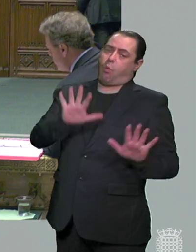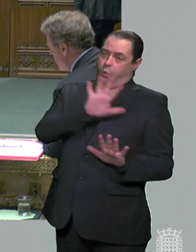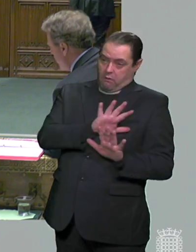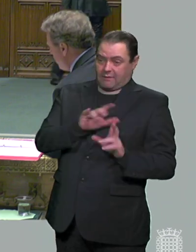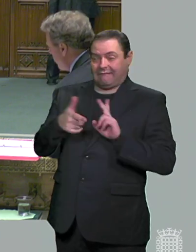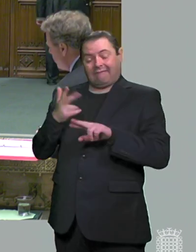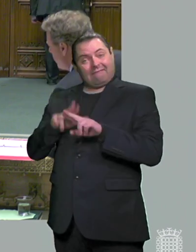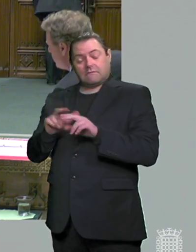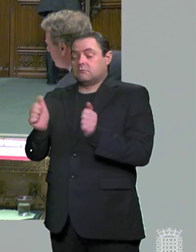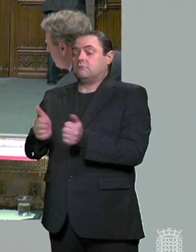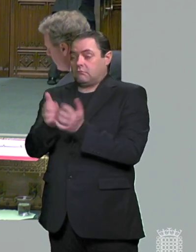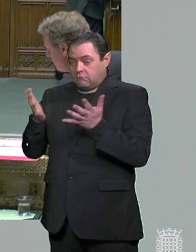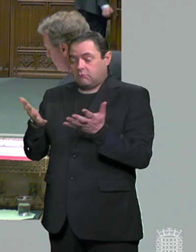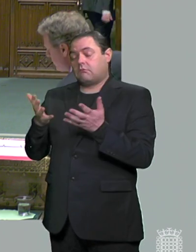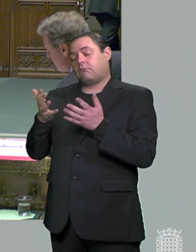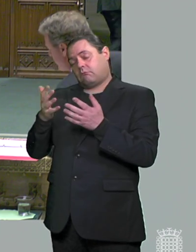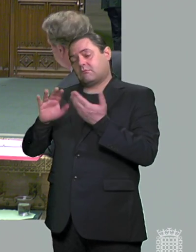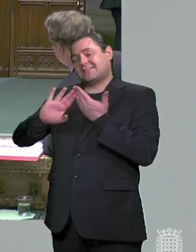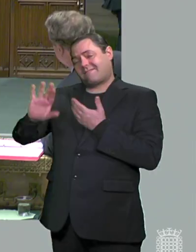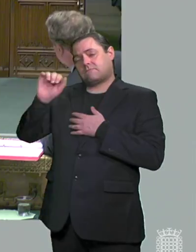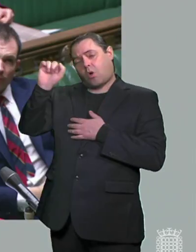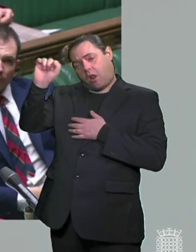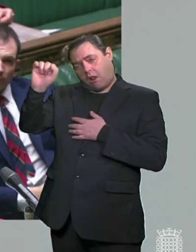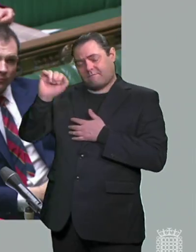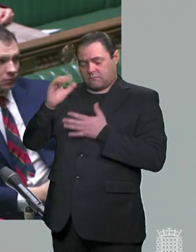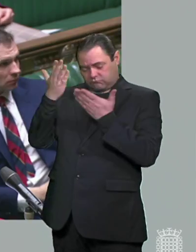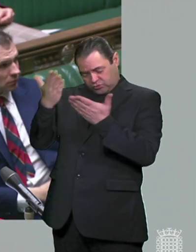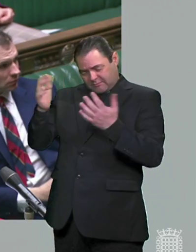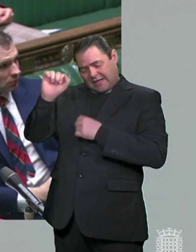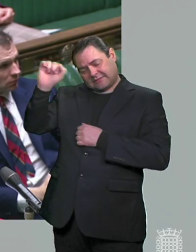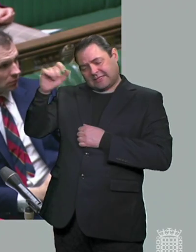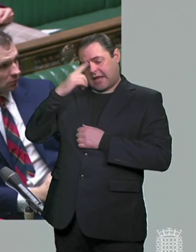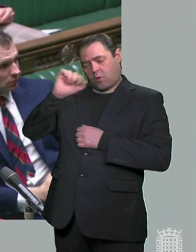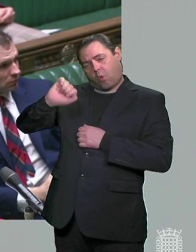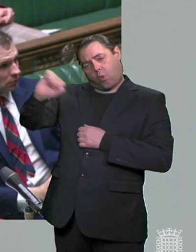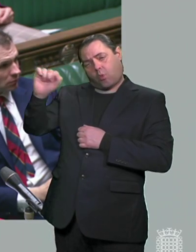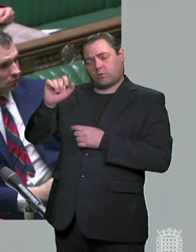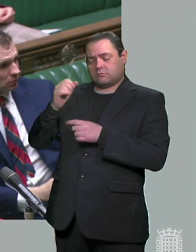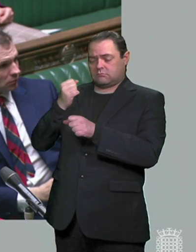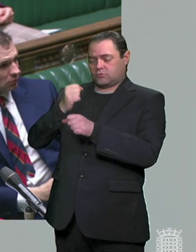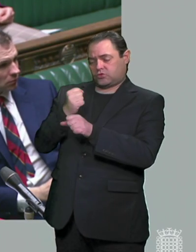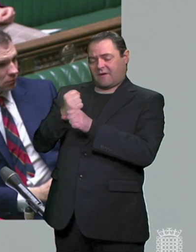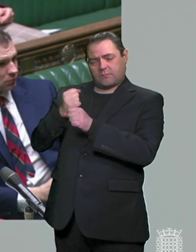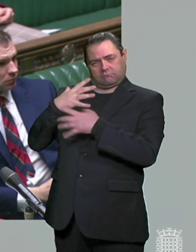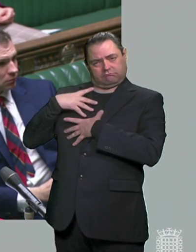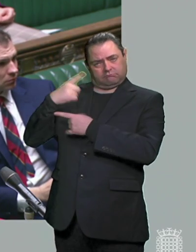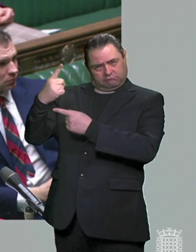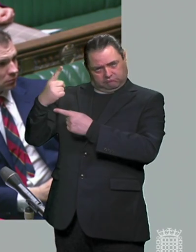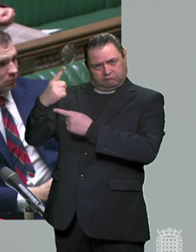Where it is in a devolved area, we will respect that and allow the Scottish Government to do as they see fit.